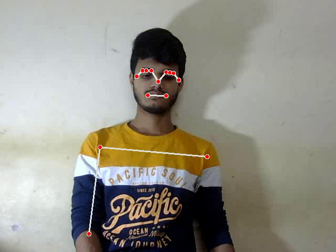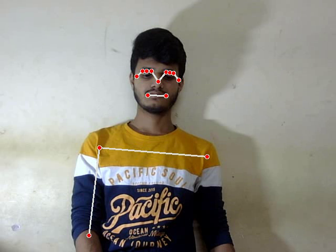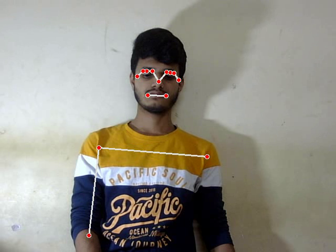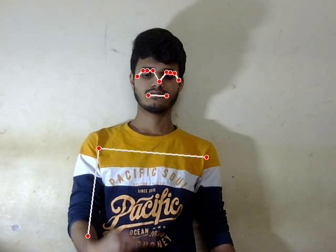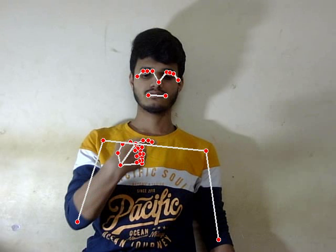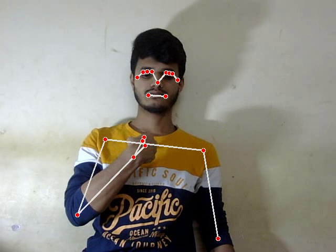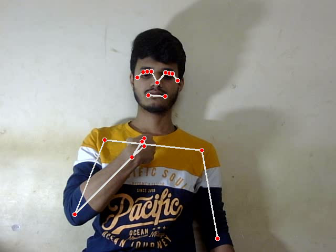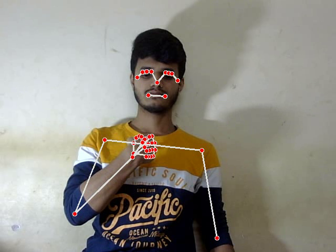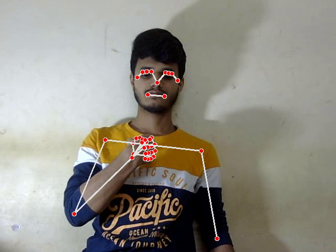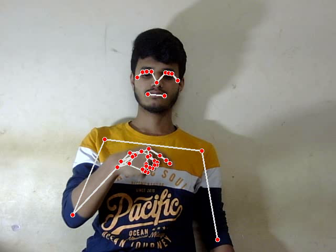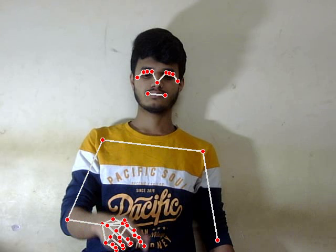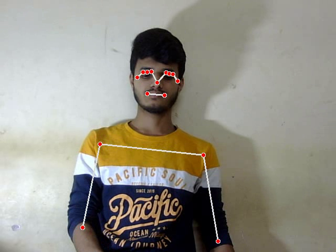I